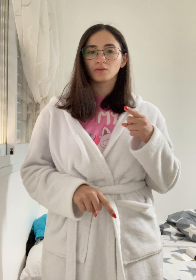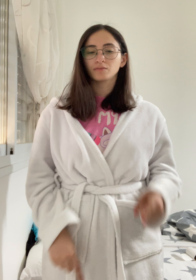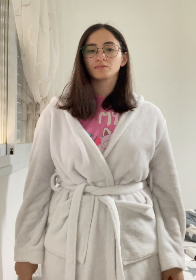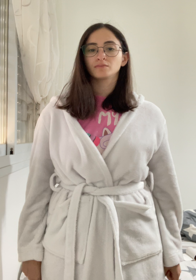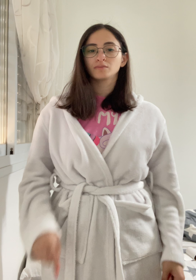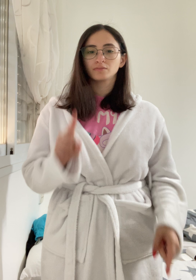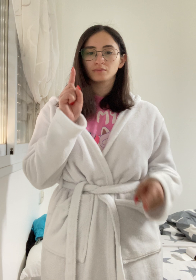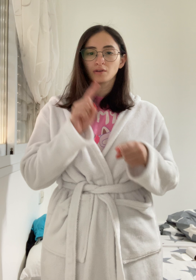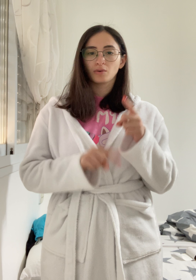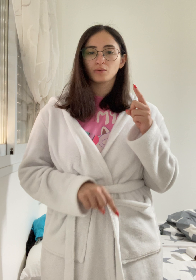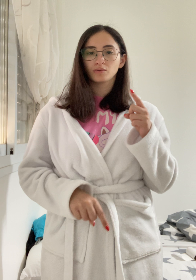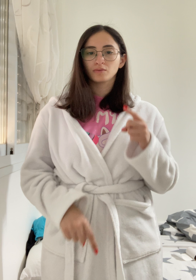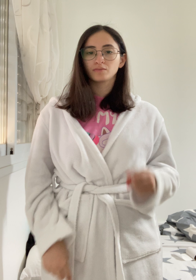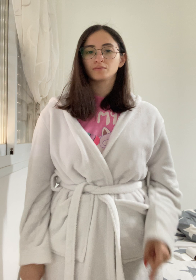טעות